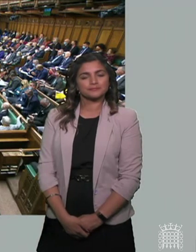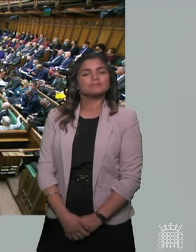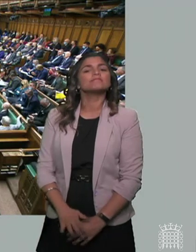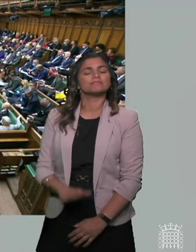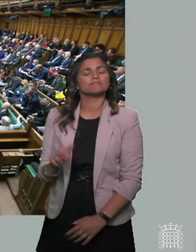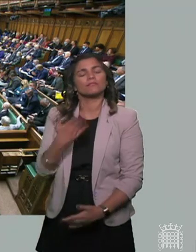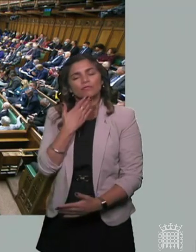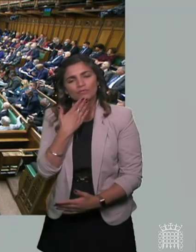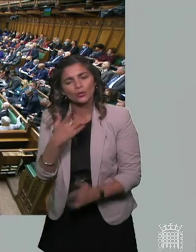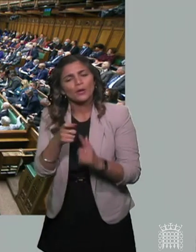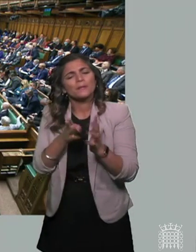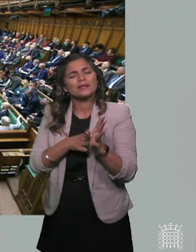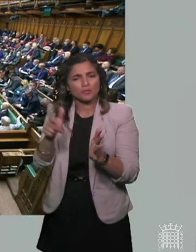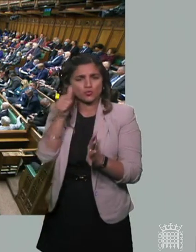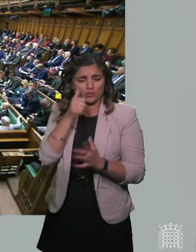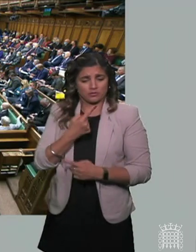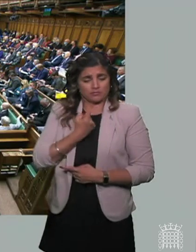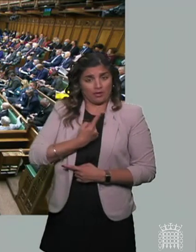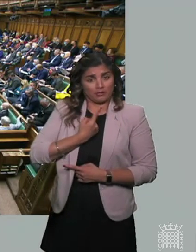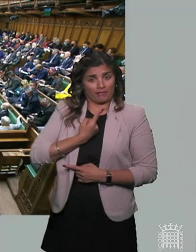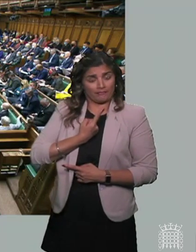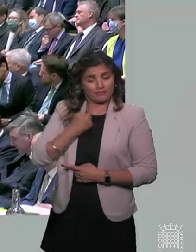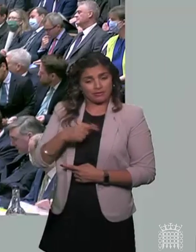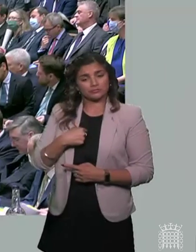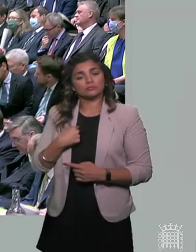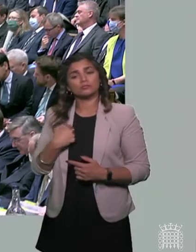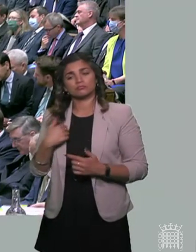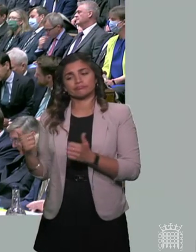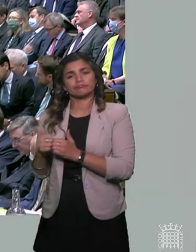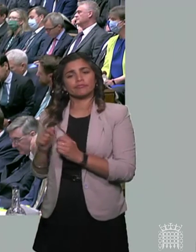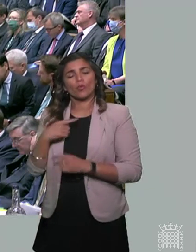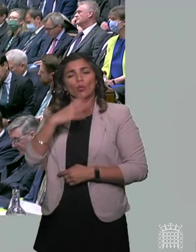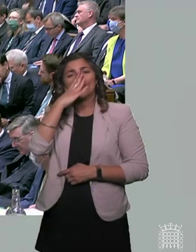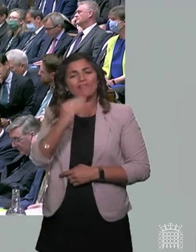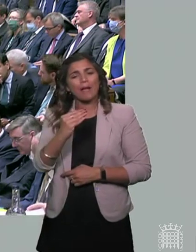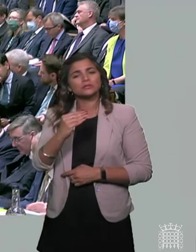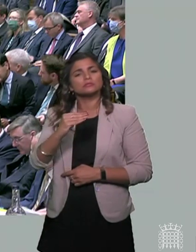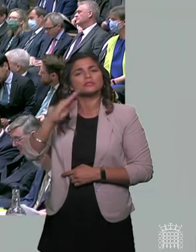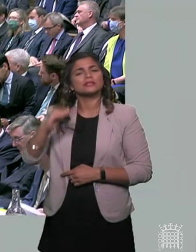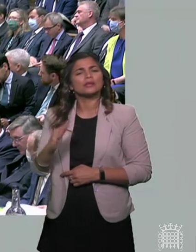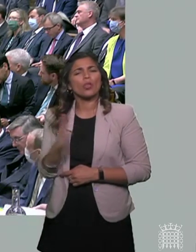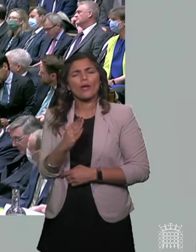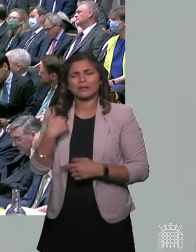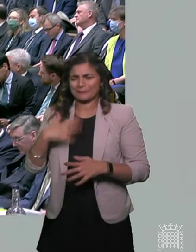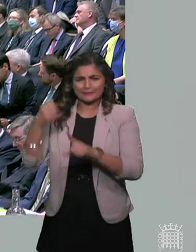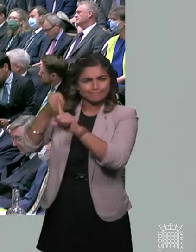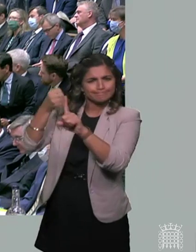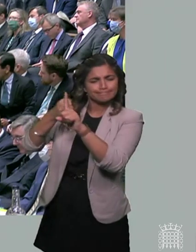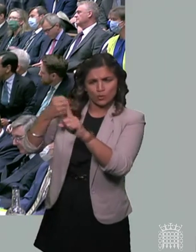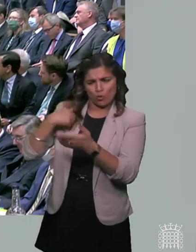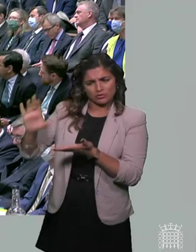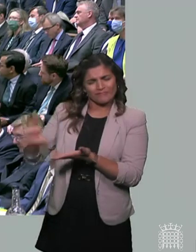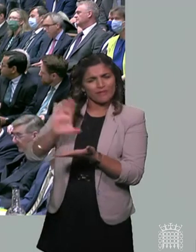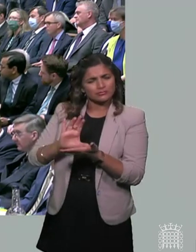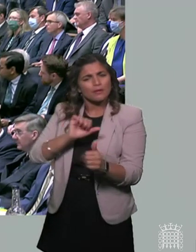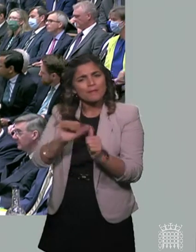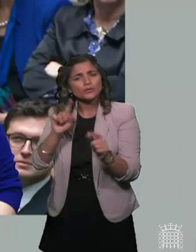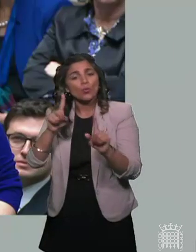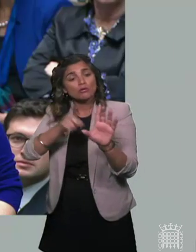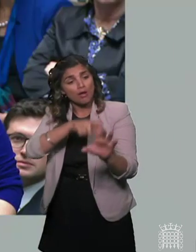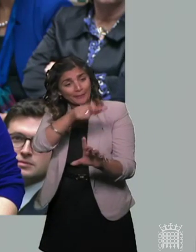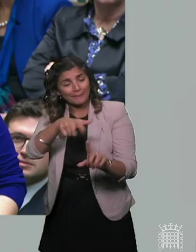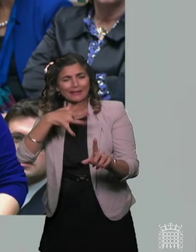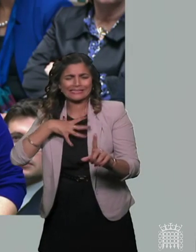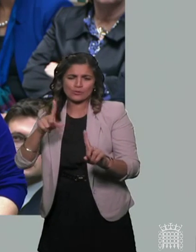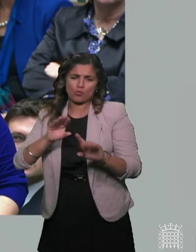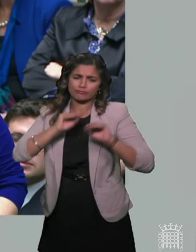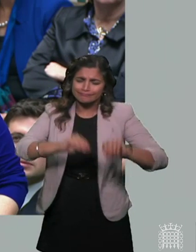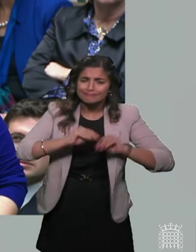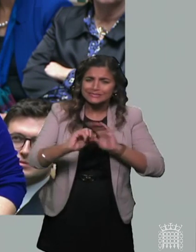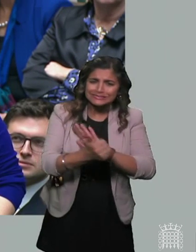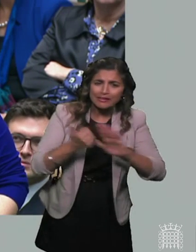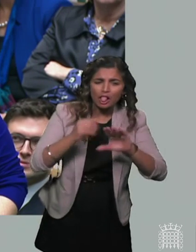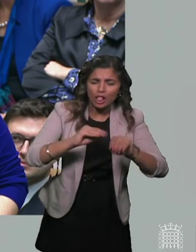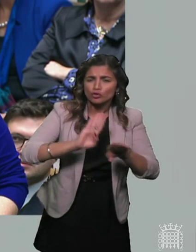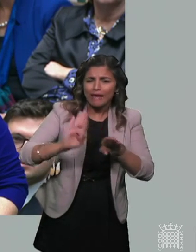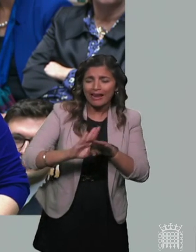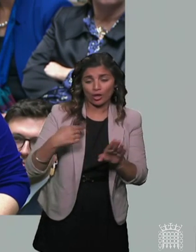The Prime Minister will know that my honourable Friend the Member for Wolverhampton South West and I have both lobbied for funding for better training and skills provision for young people in Wolverhampton.